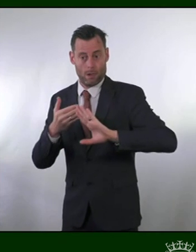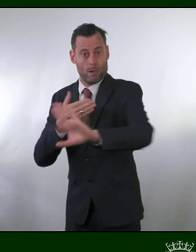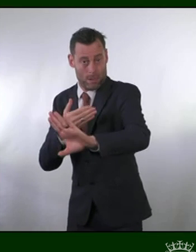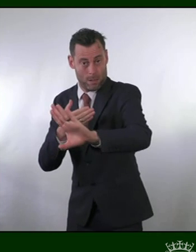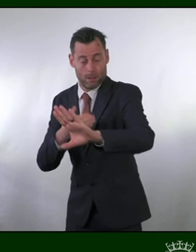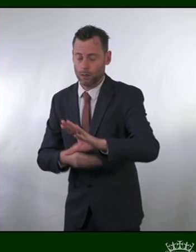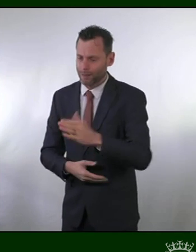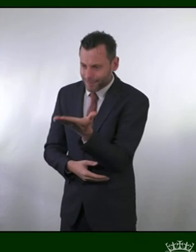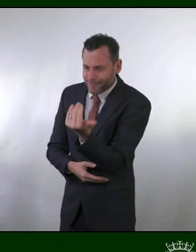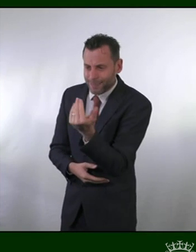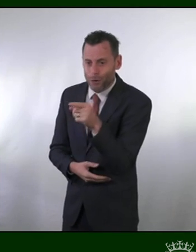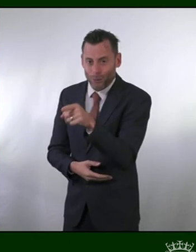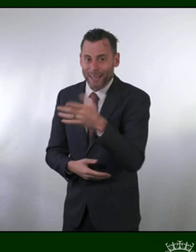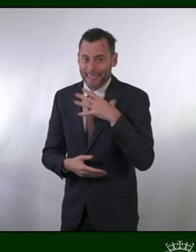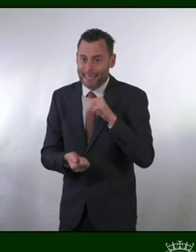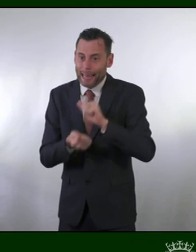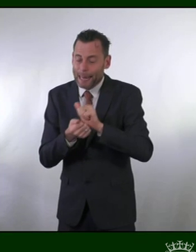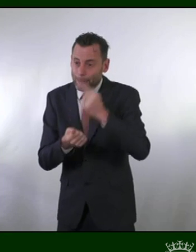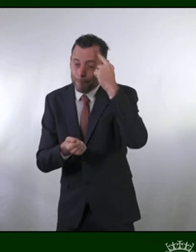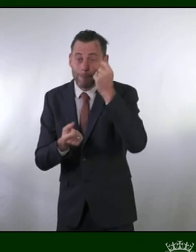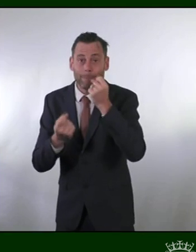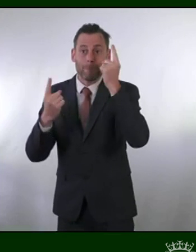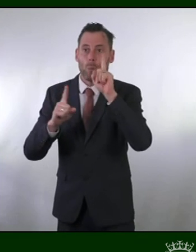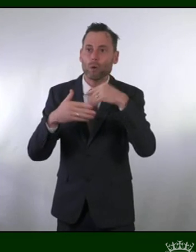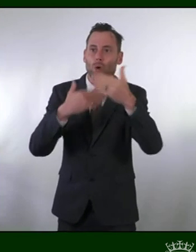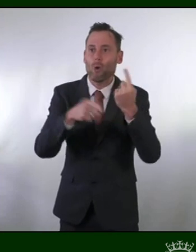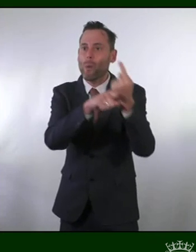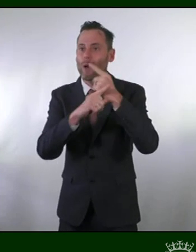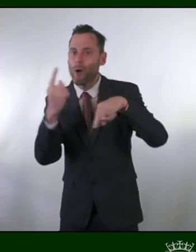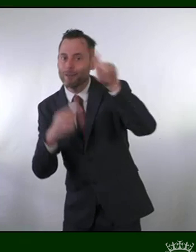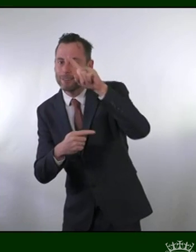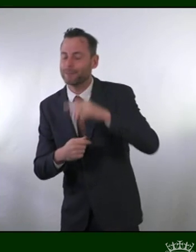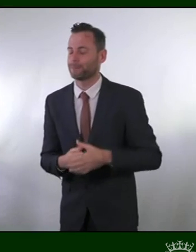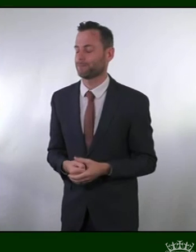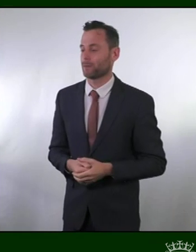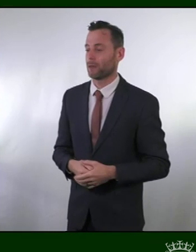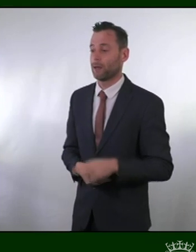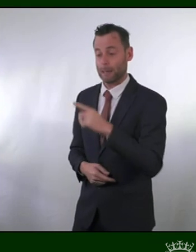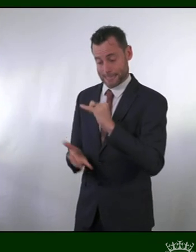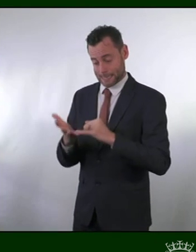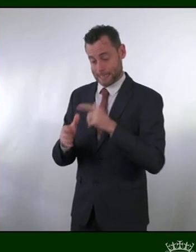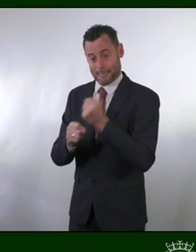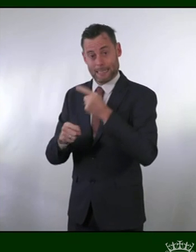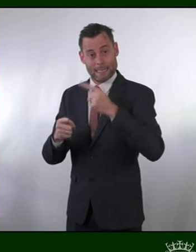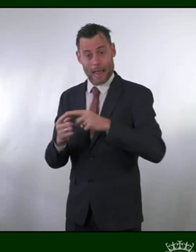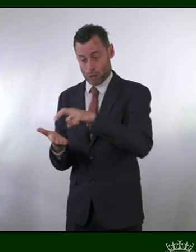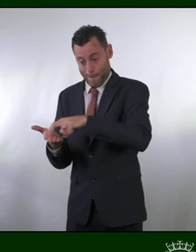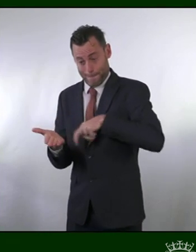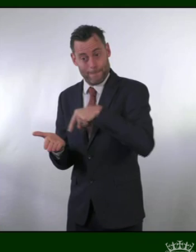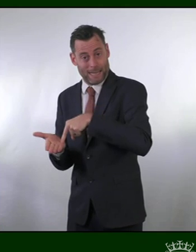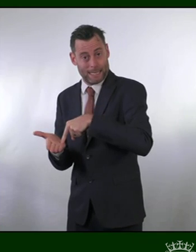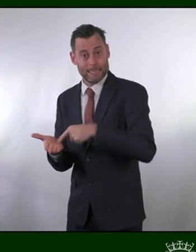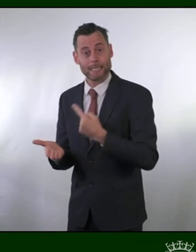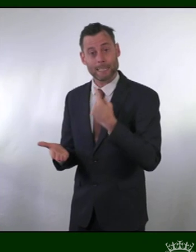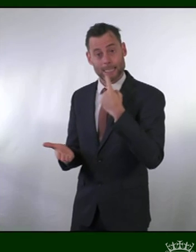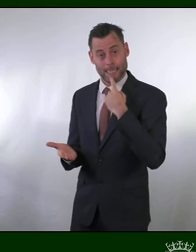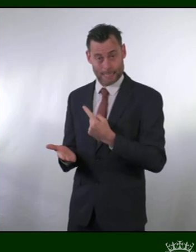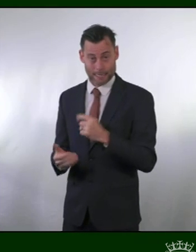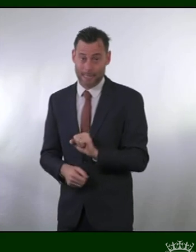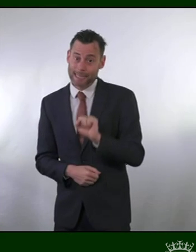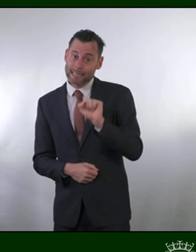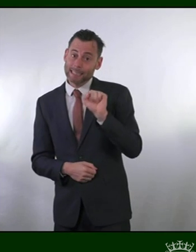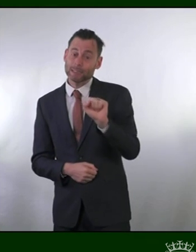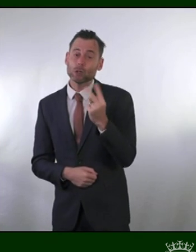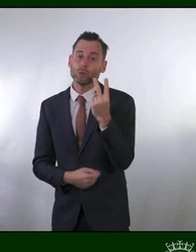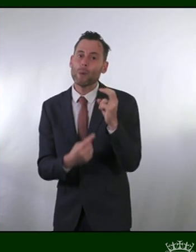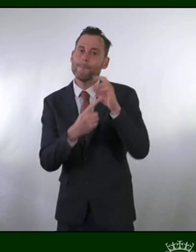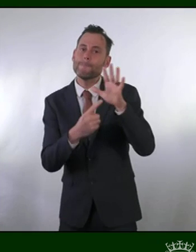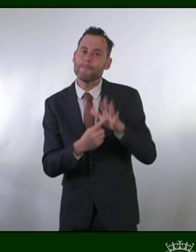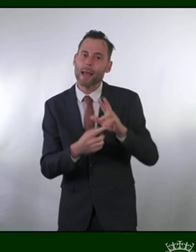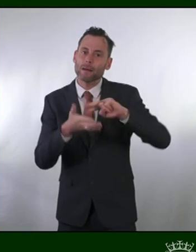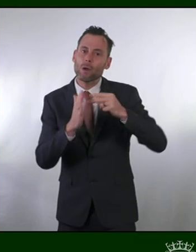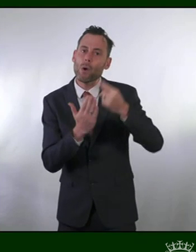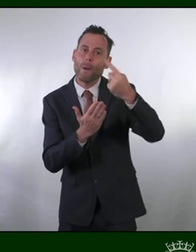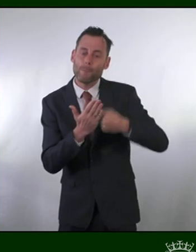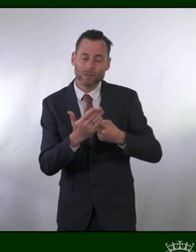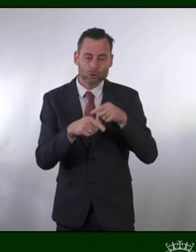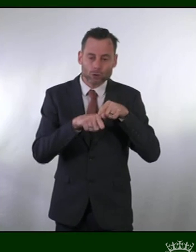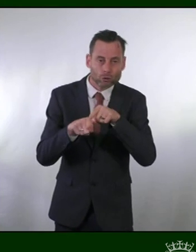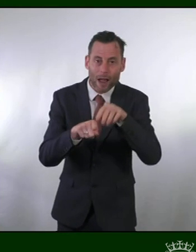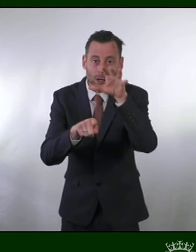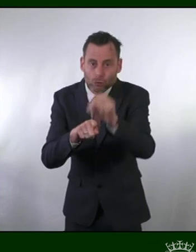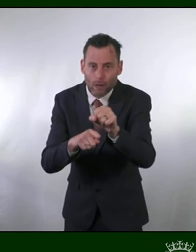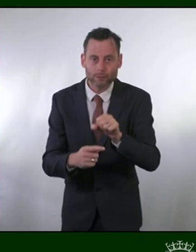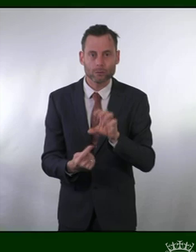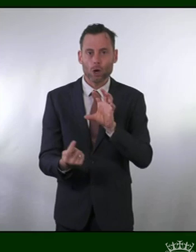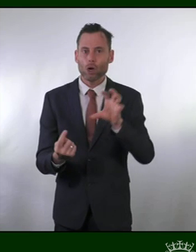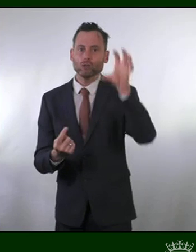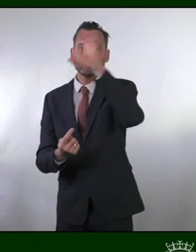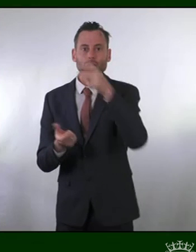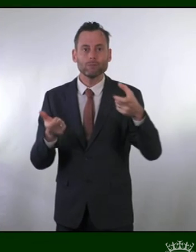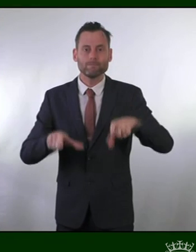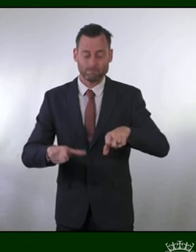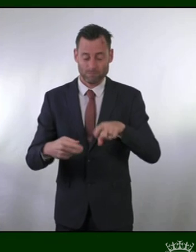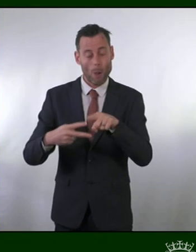The big problem the Prime Minister has, as the SAGE minutes make absolutely clear, is that his two main policies—track and trace and local restrictions—simply have not worked, and we cannot stand by.